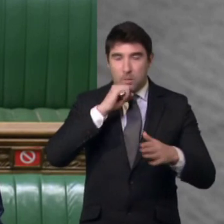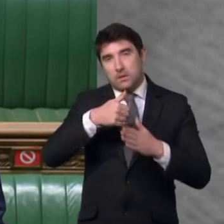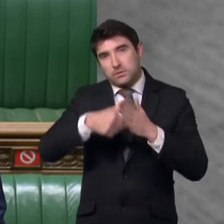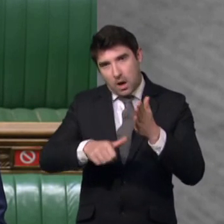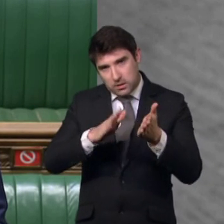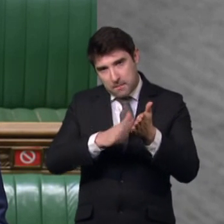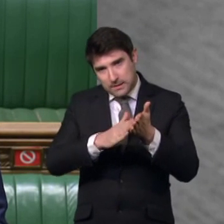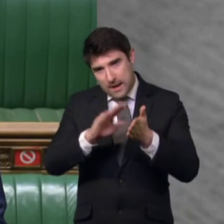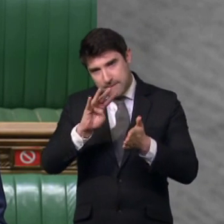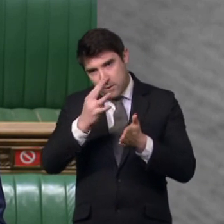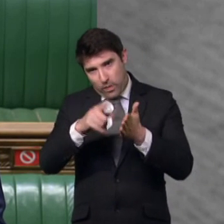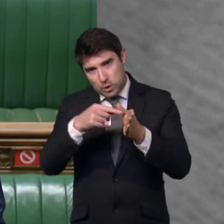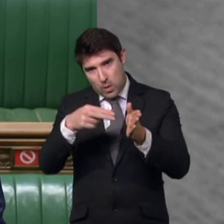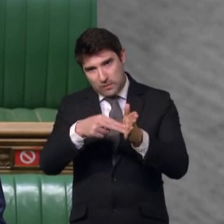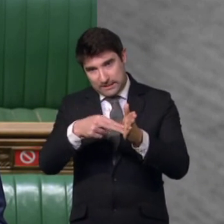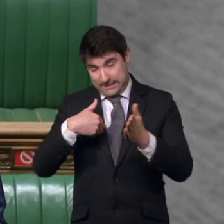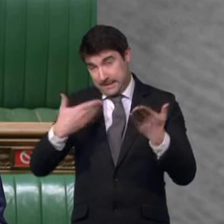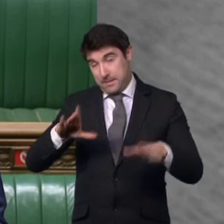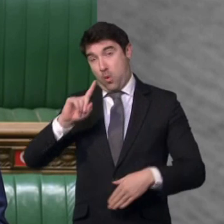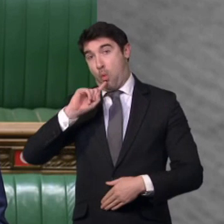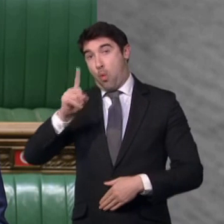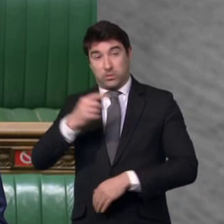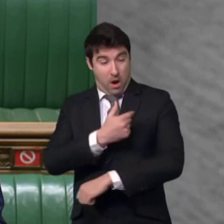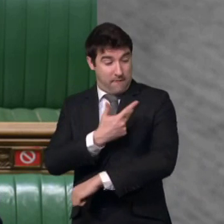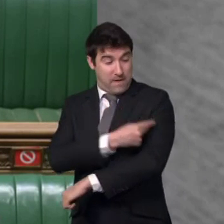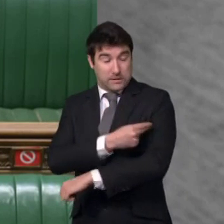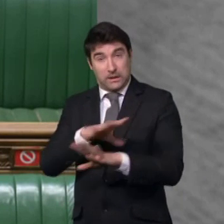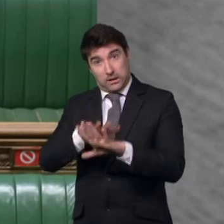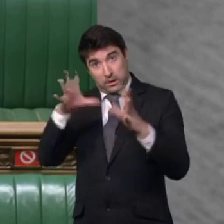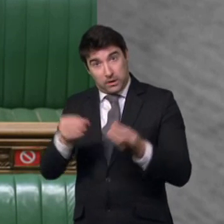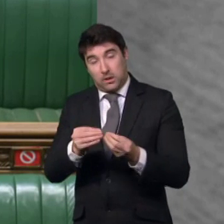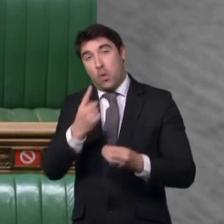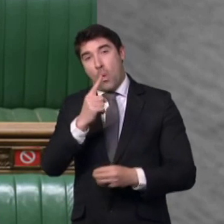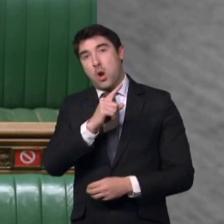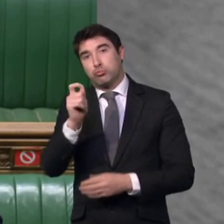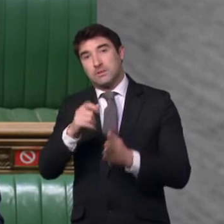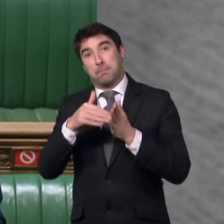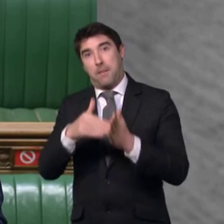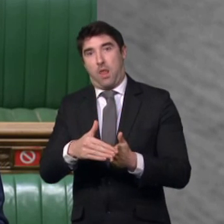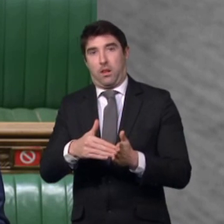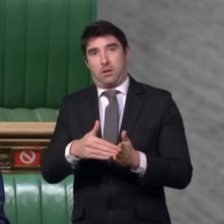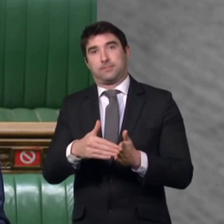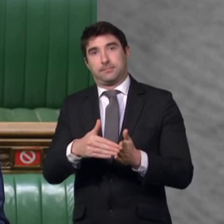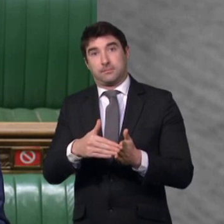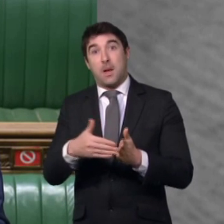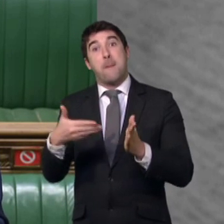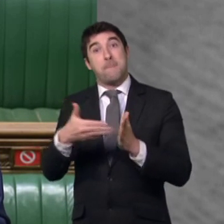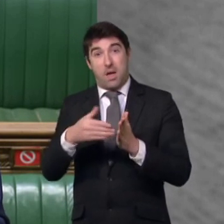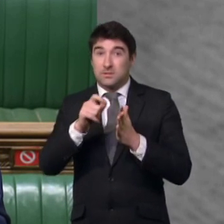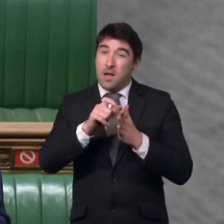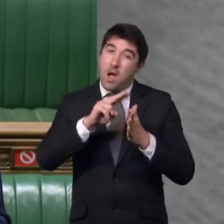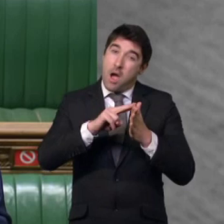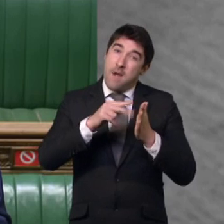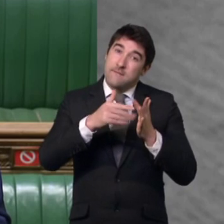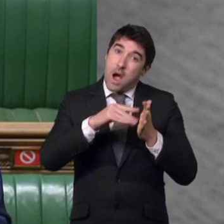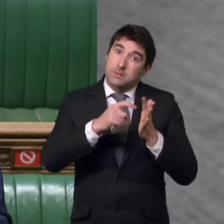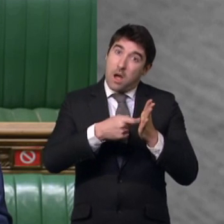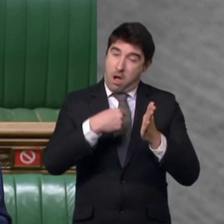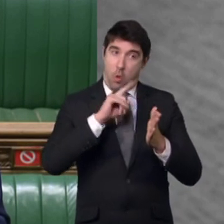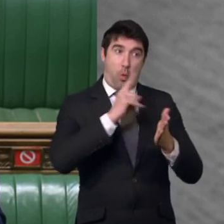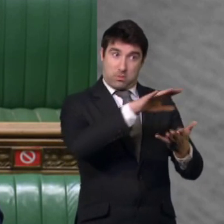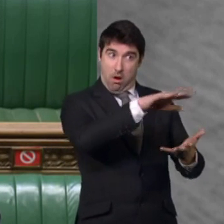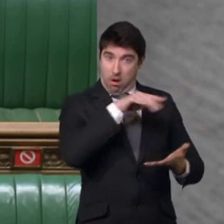We have a total of 100 million doses on order, which combined with the Pfizer vaccine is enough to vaccinate every adult in the UK with both doses.